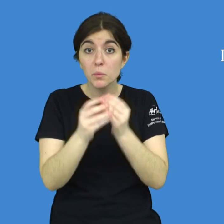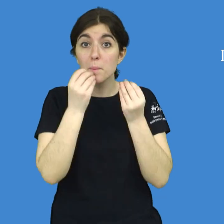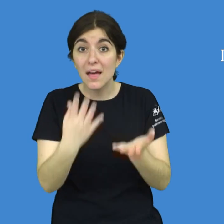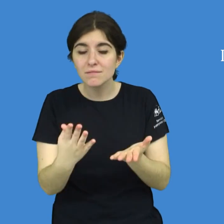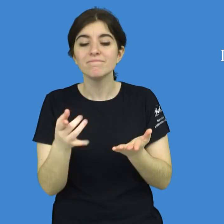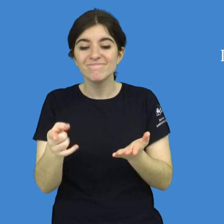bien